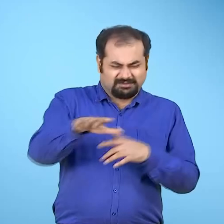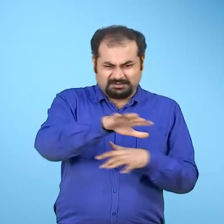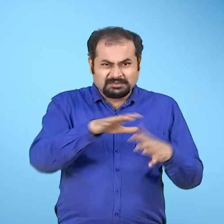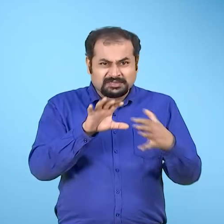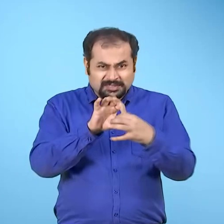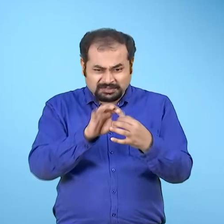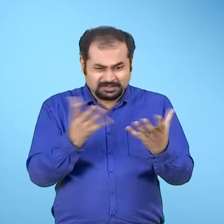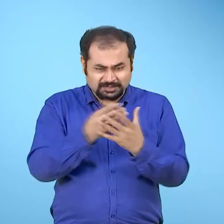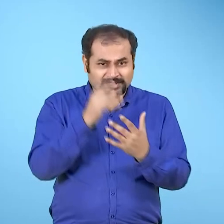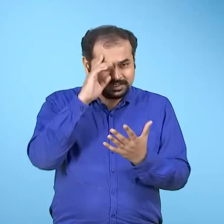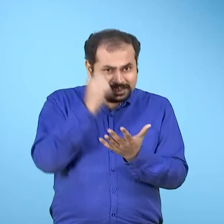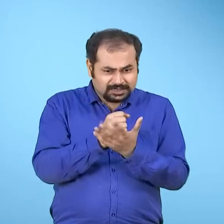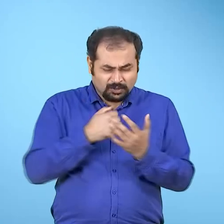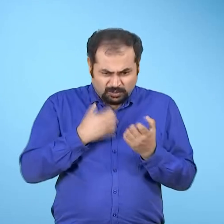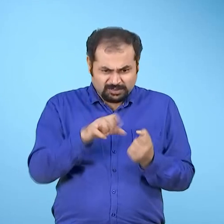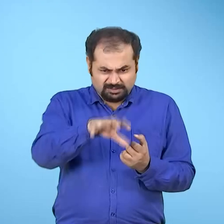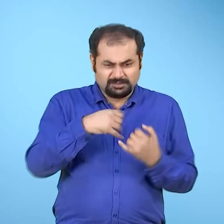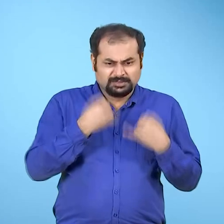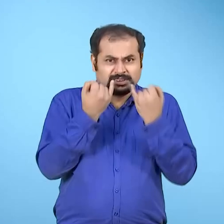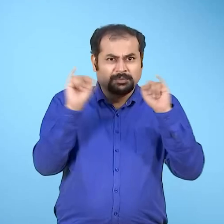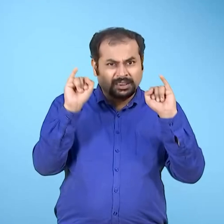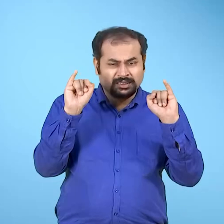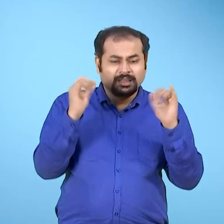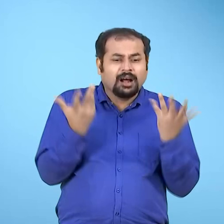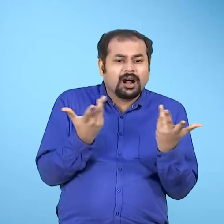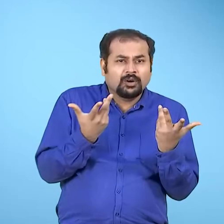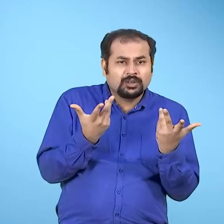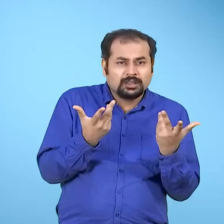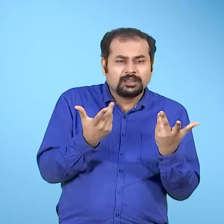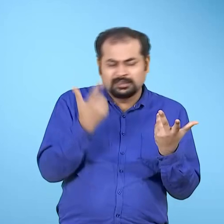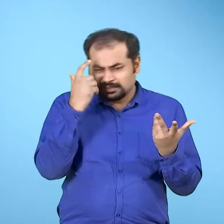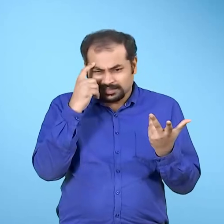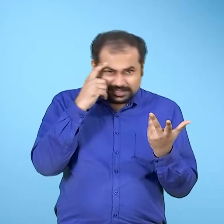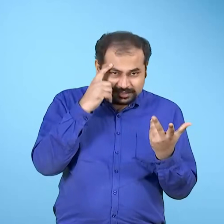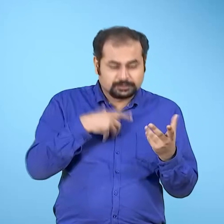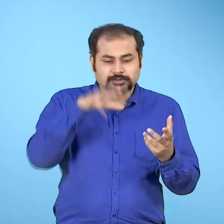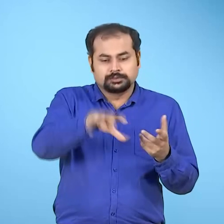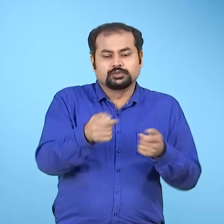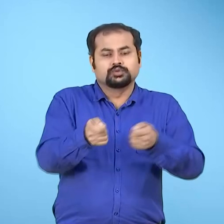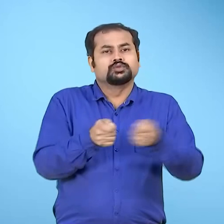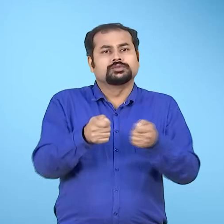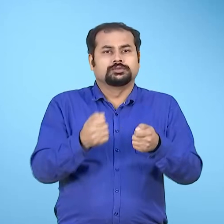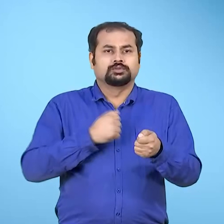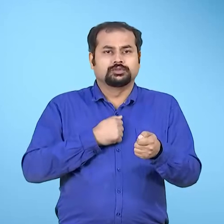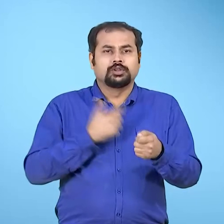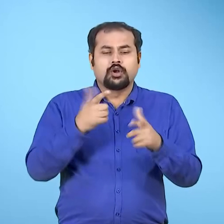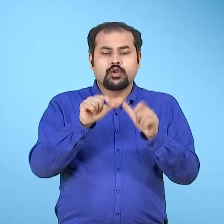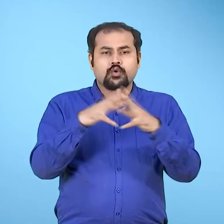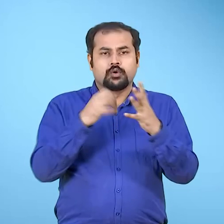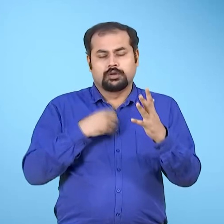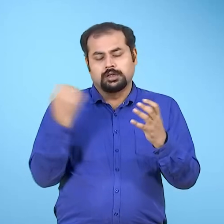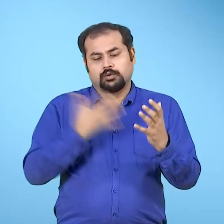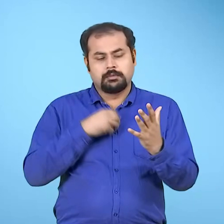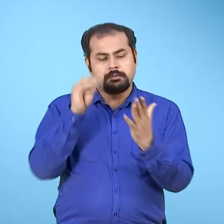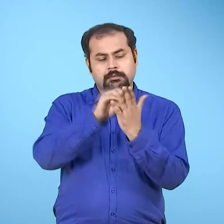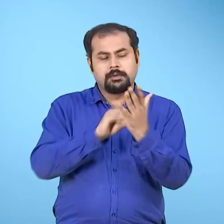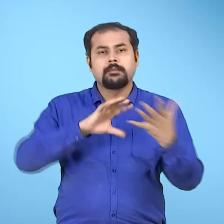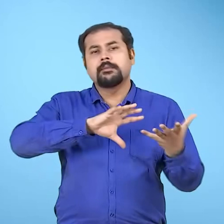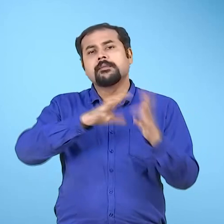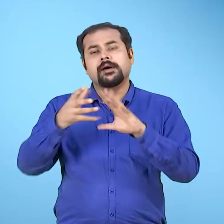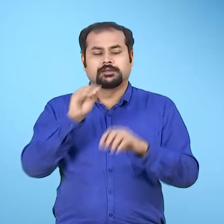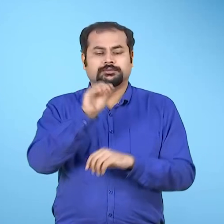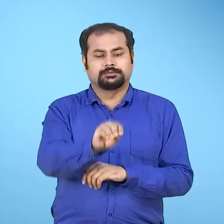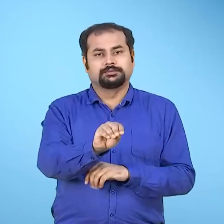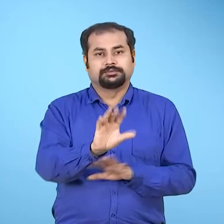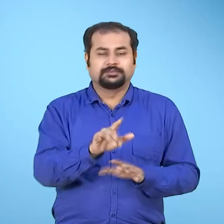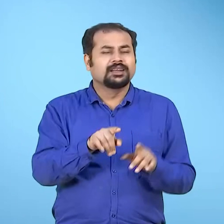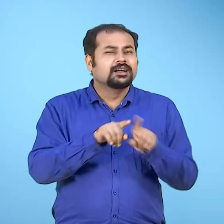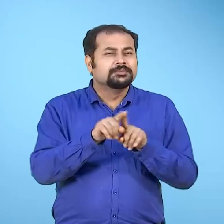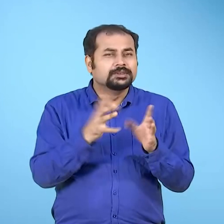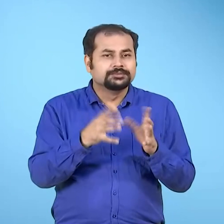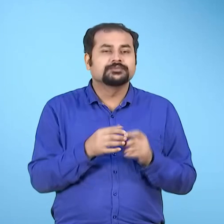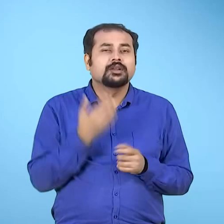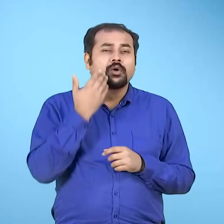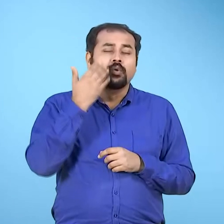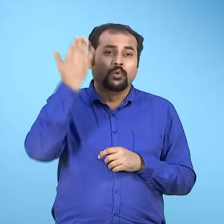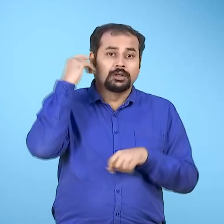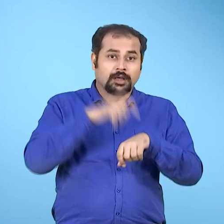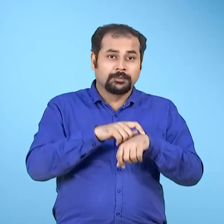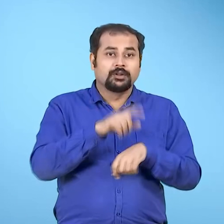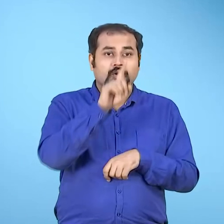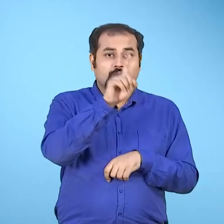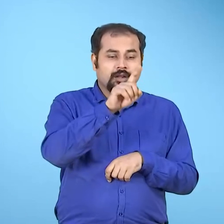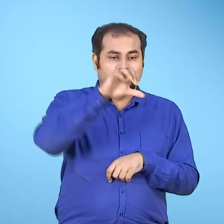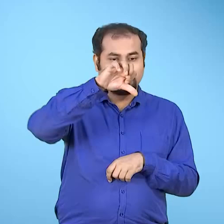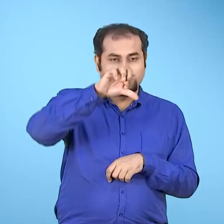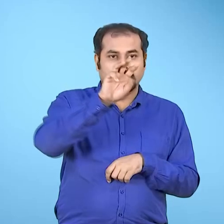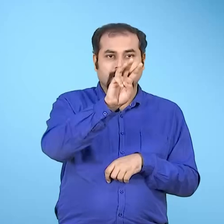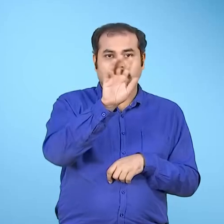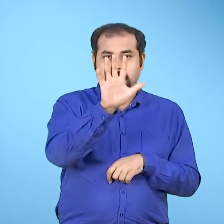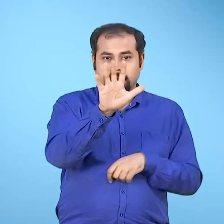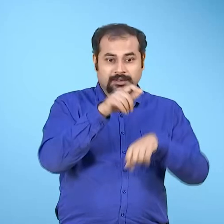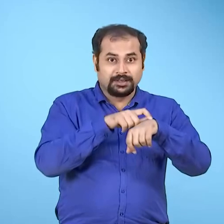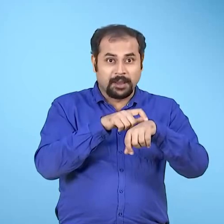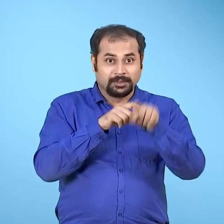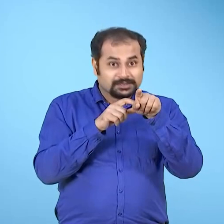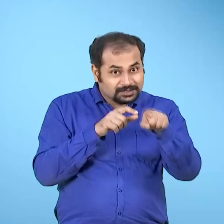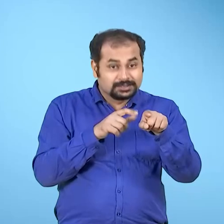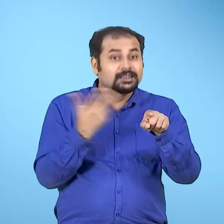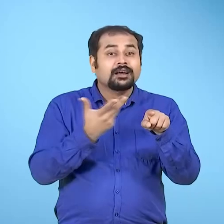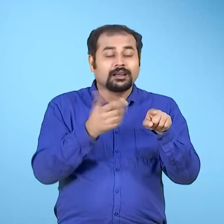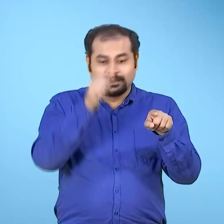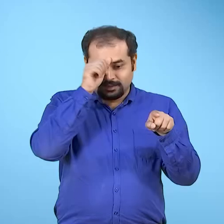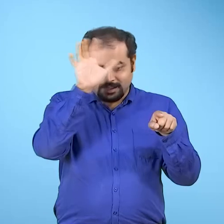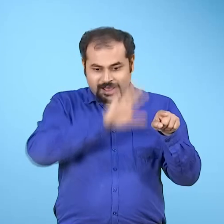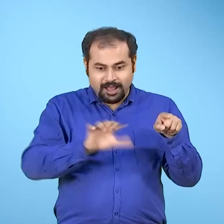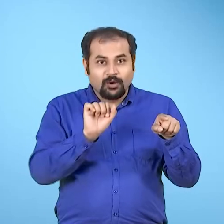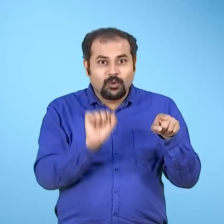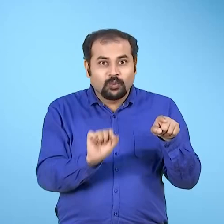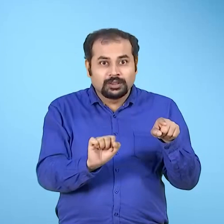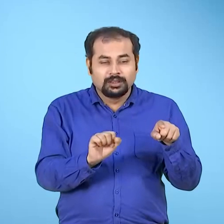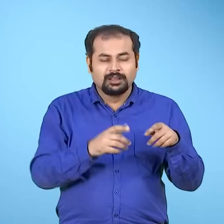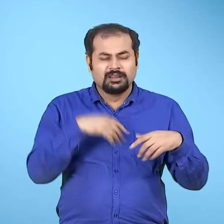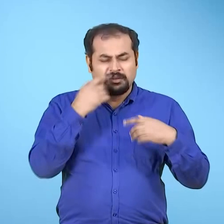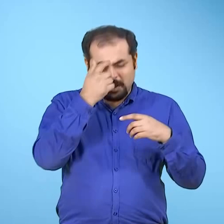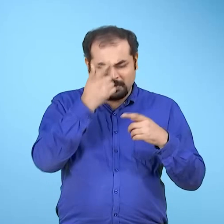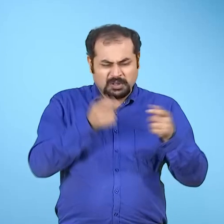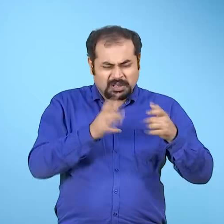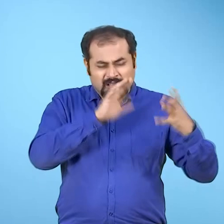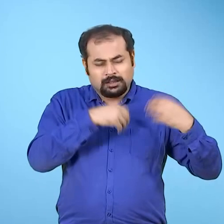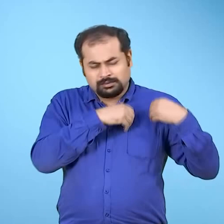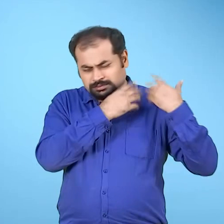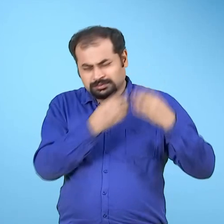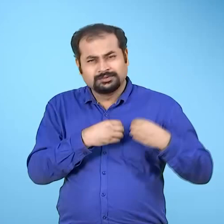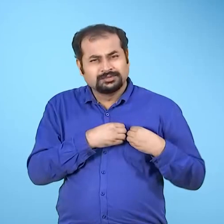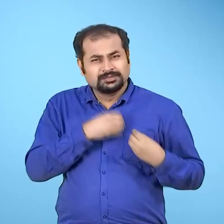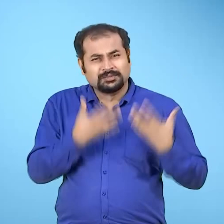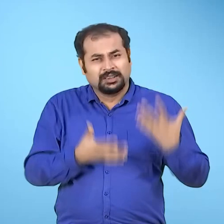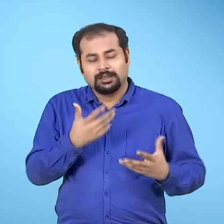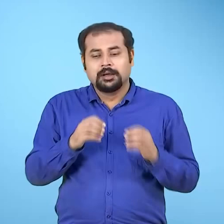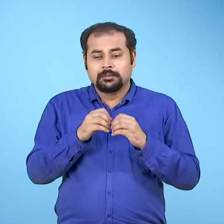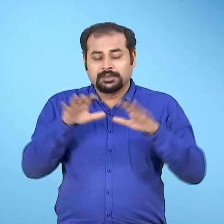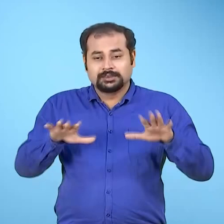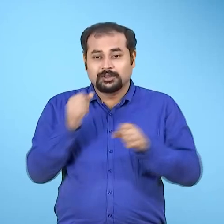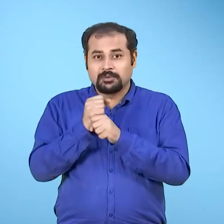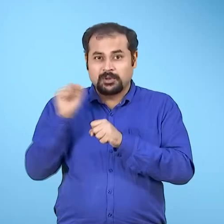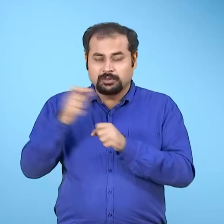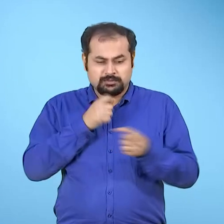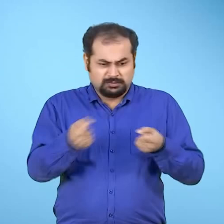within a federation. For example, in 1935, after sustained struggles by the Indian people, the British government enacted the Government